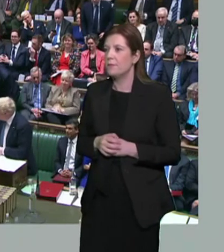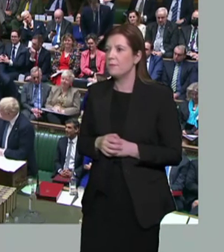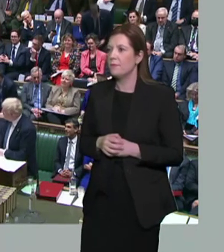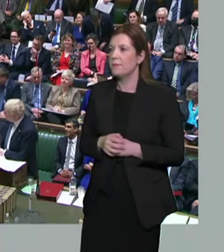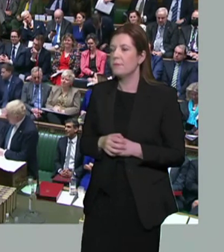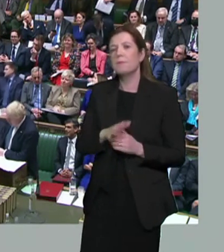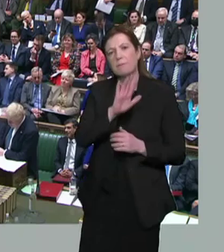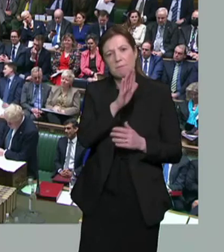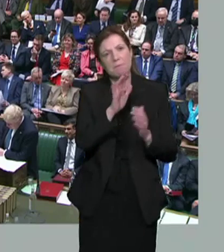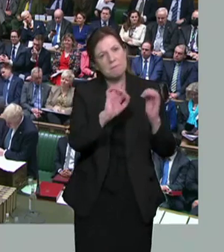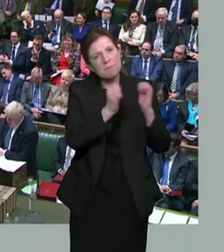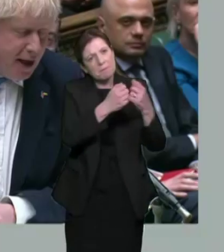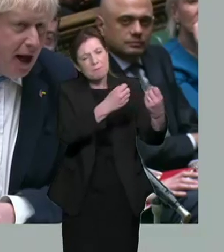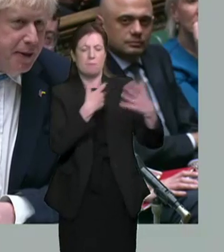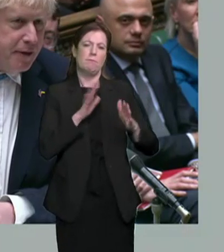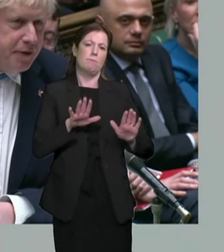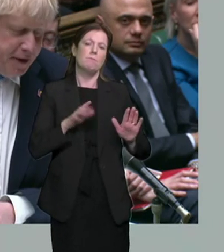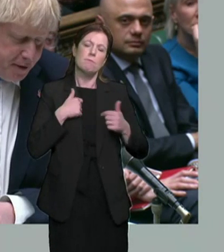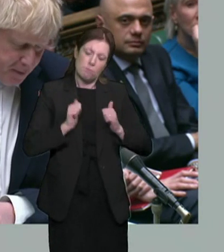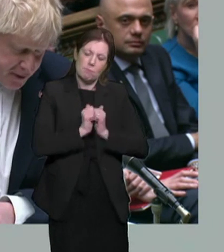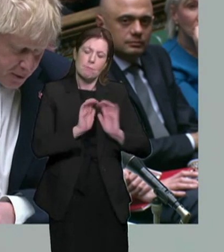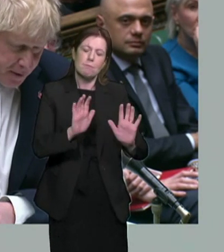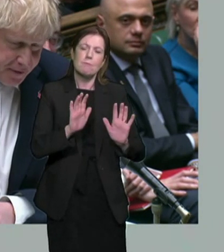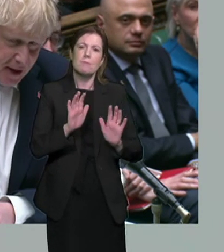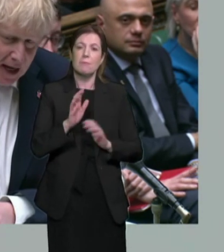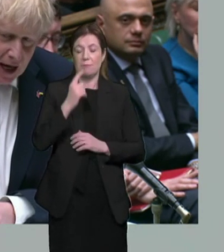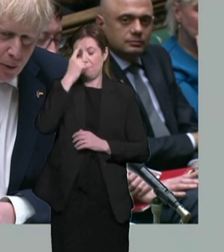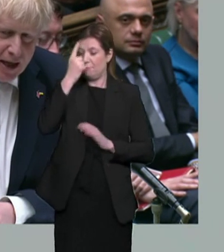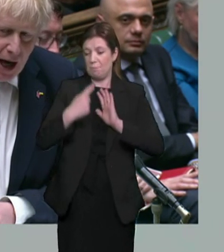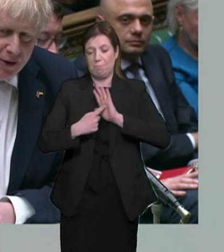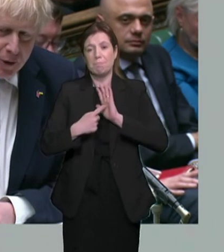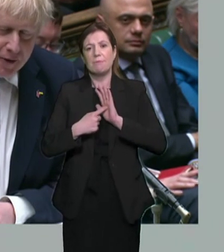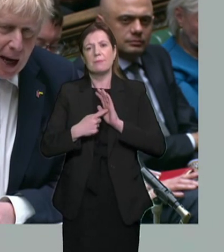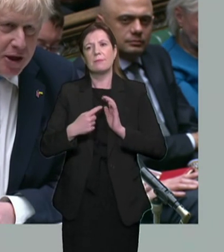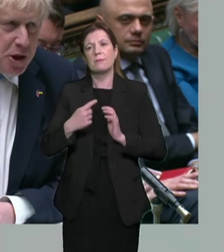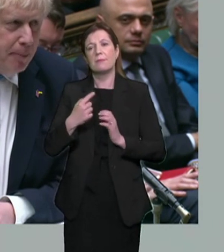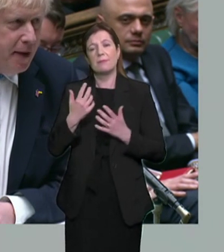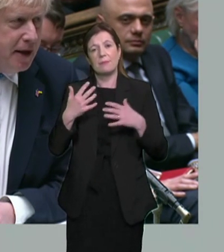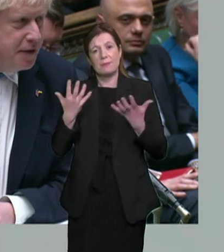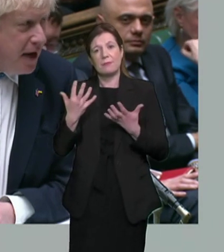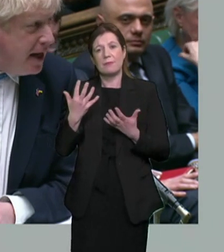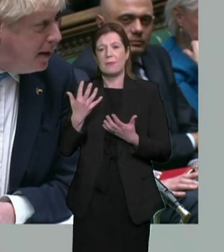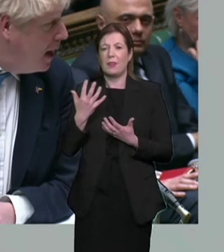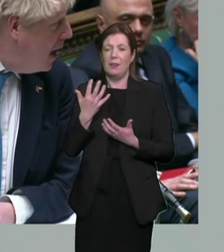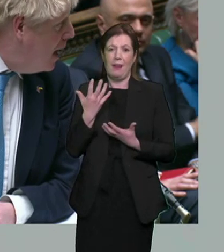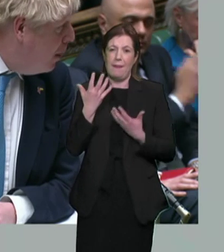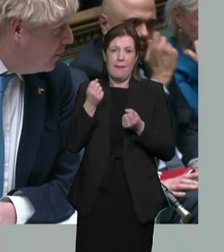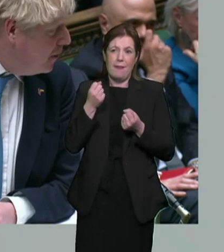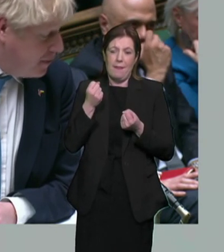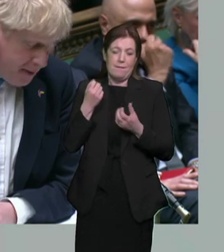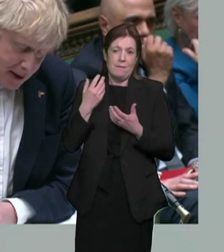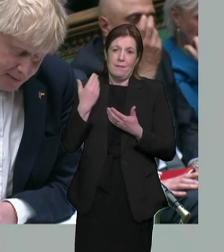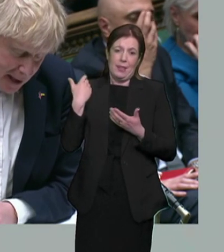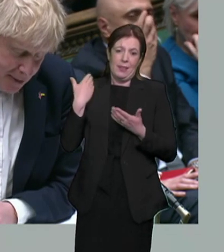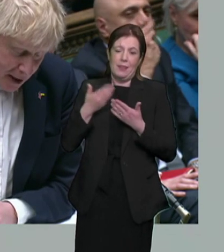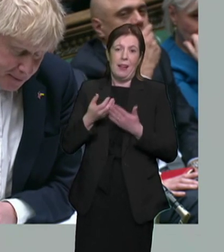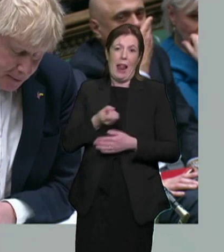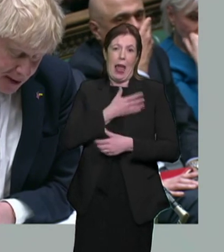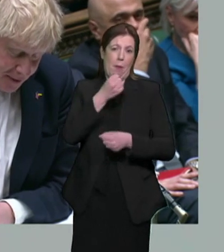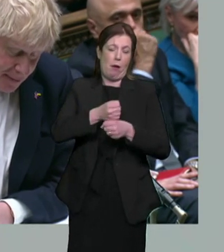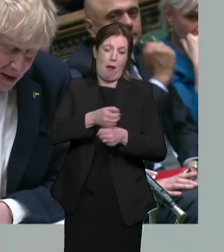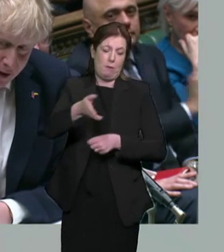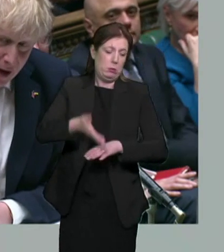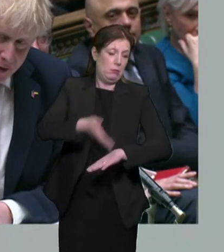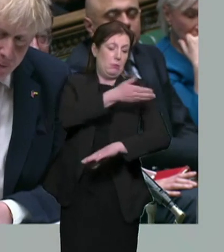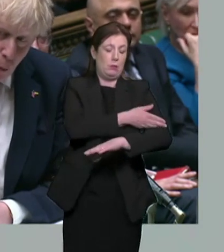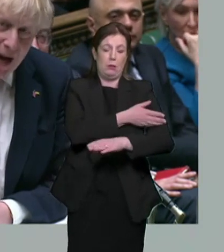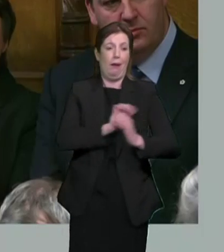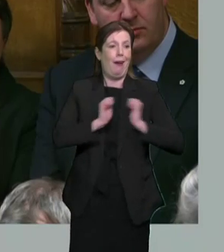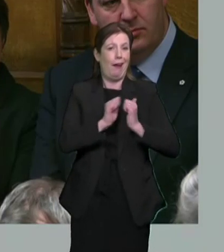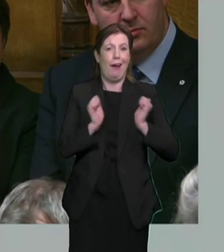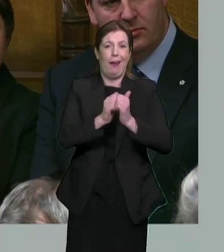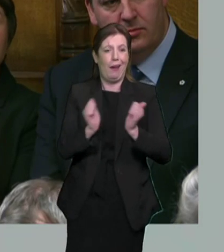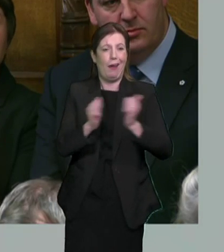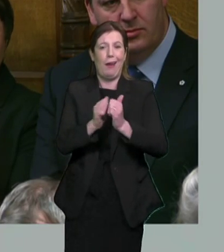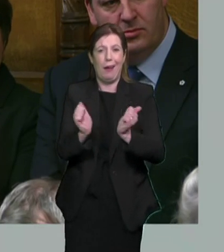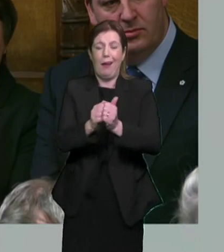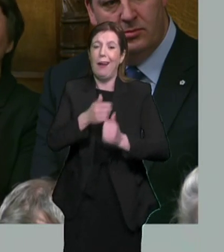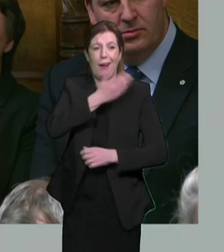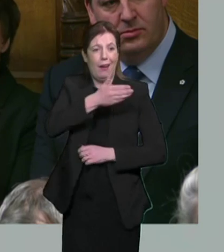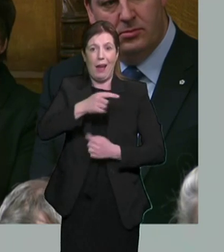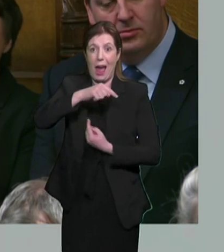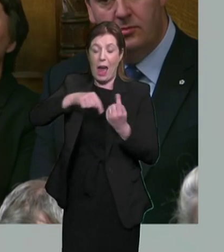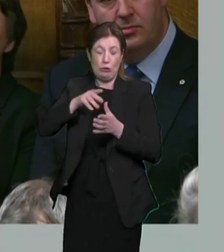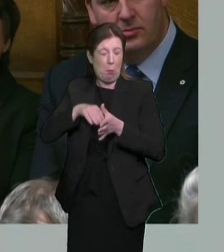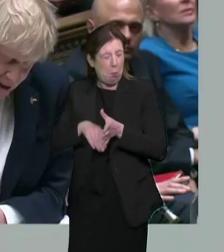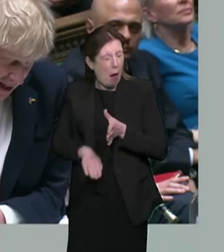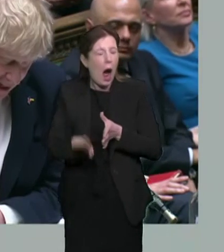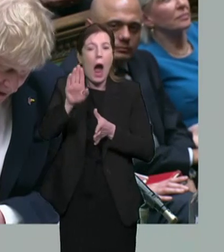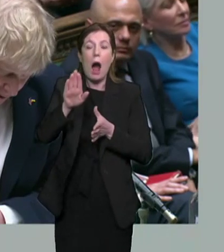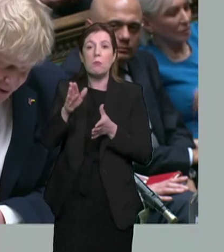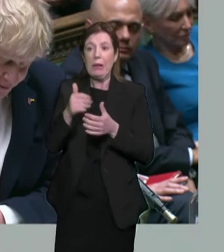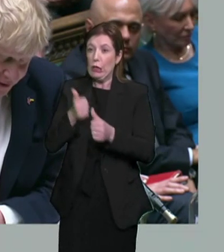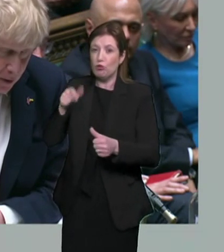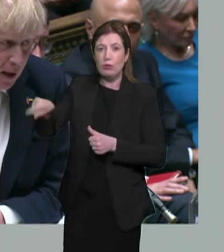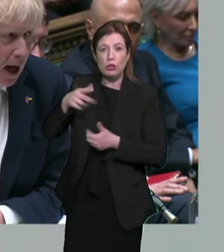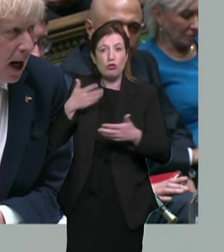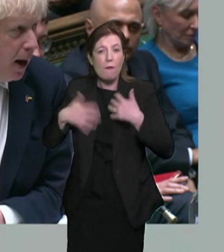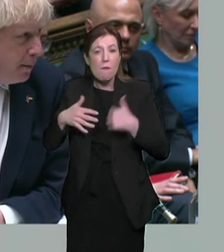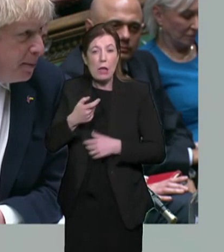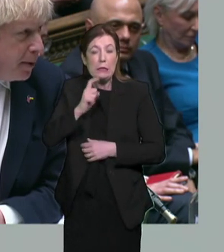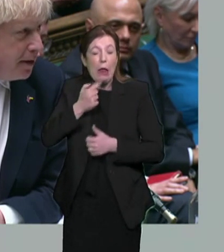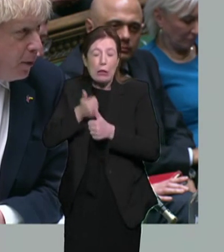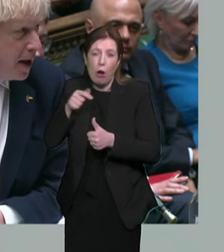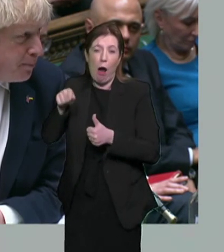I agree with my honourable Friend passionately, and I think that it is vital that we undo the damage done by the insane policies of the previous Labour Government, which whacked up the cost of energy for British industry, including steel.